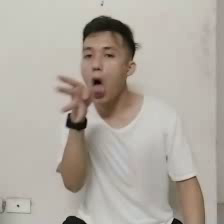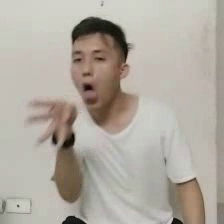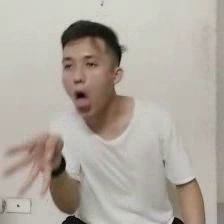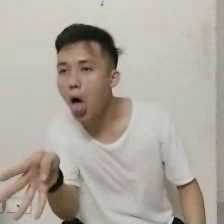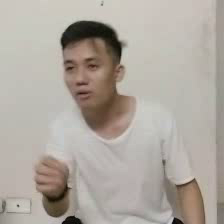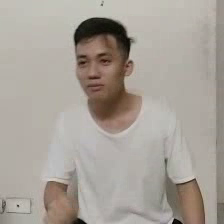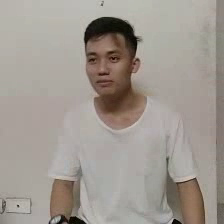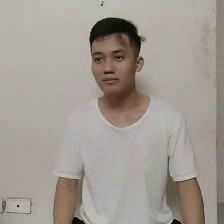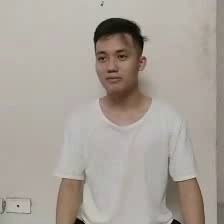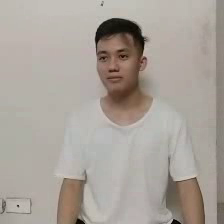Nôn ói